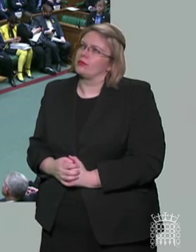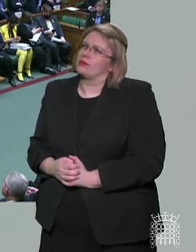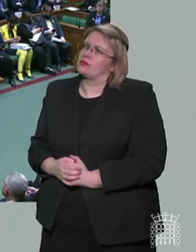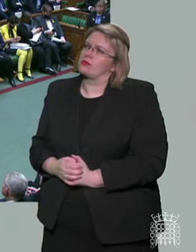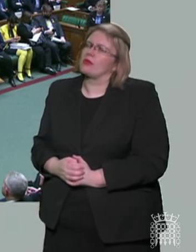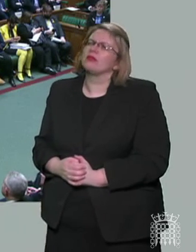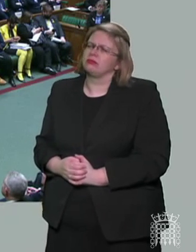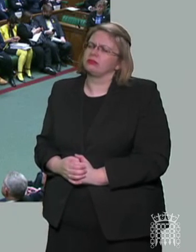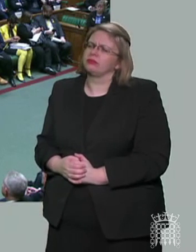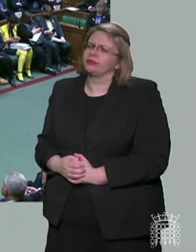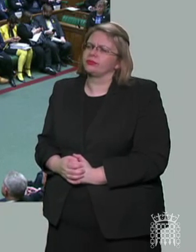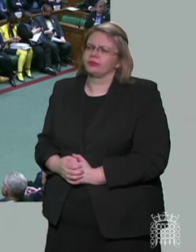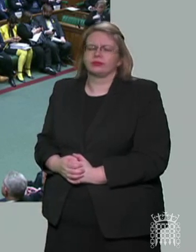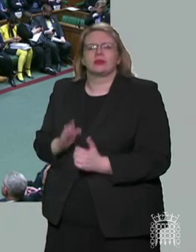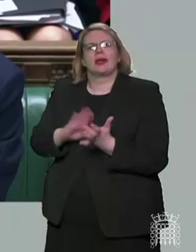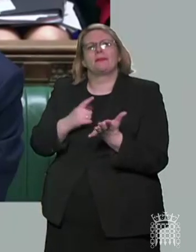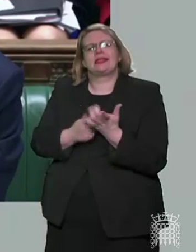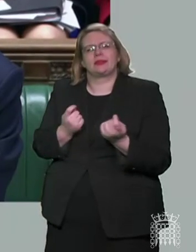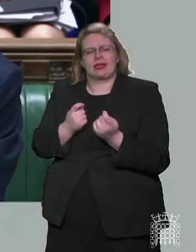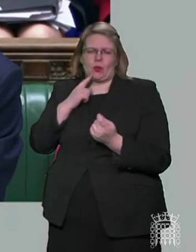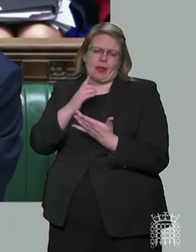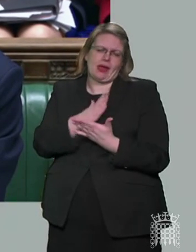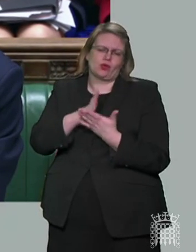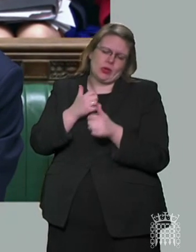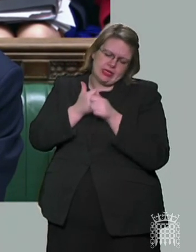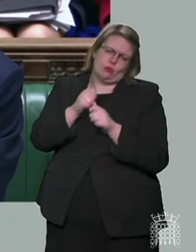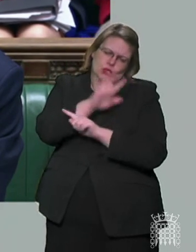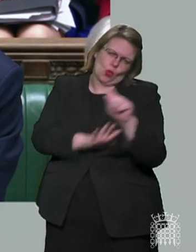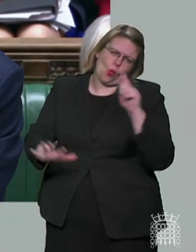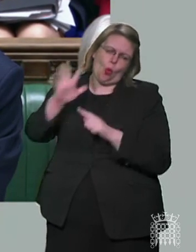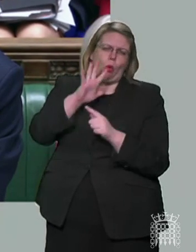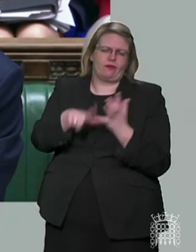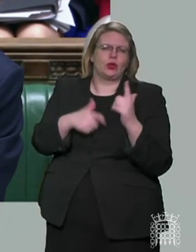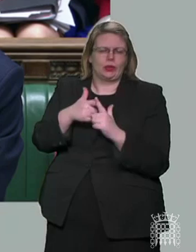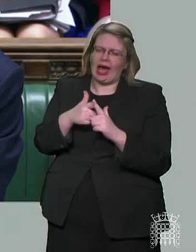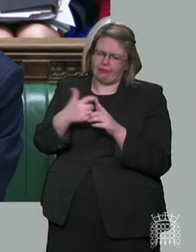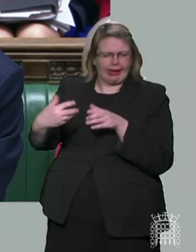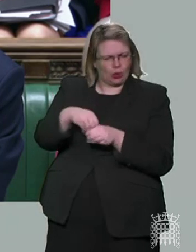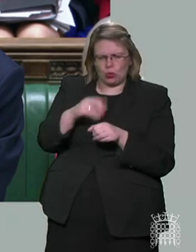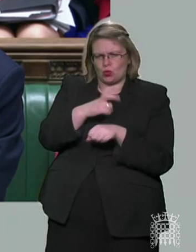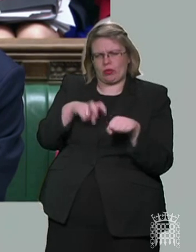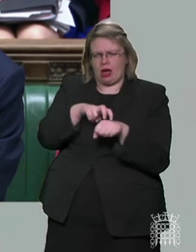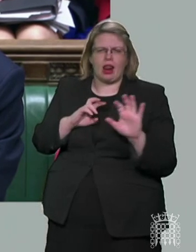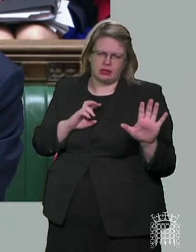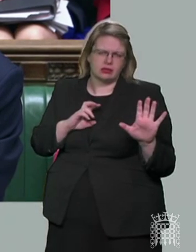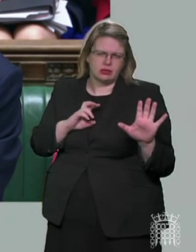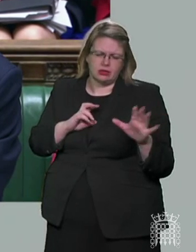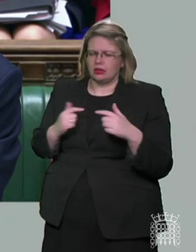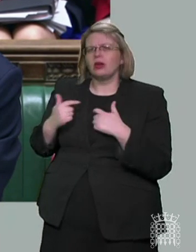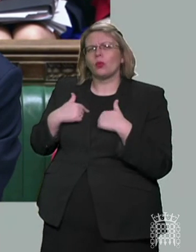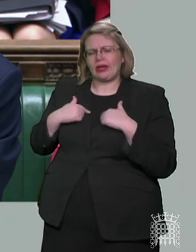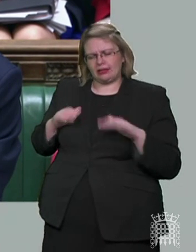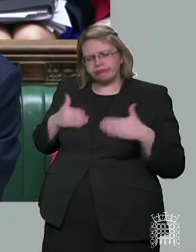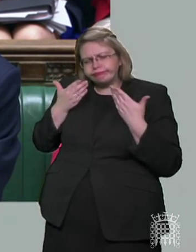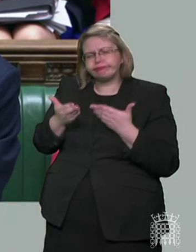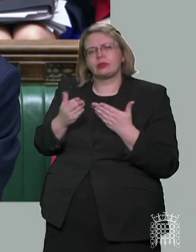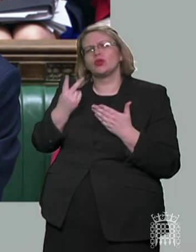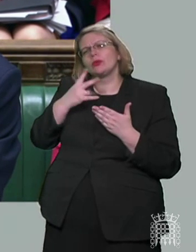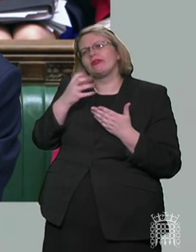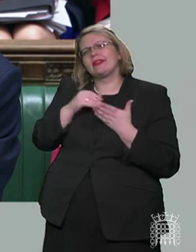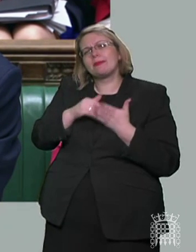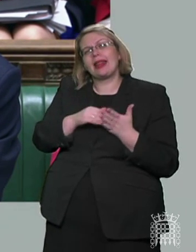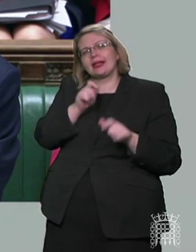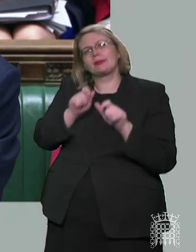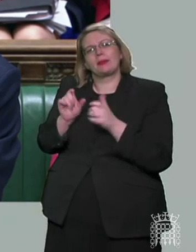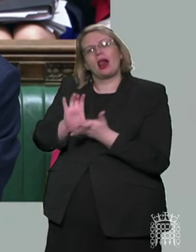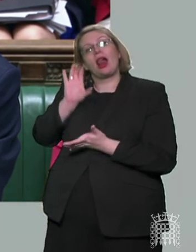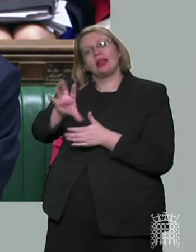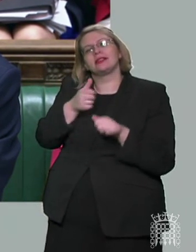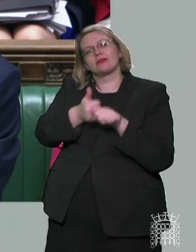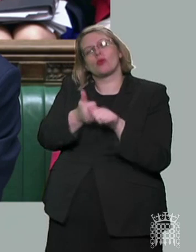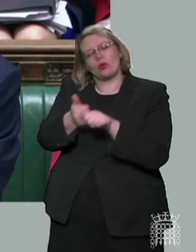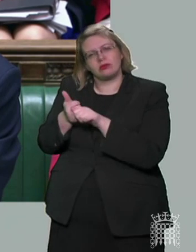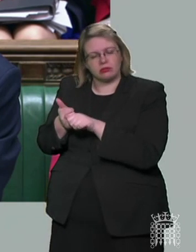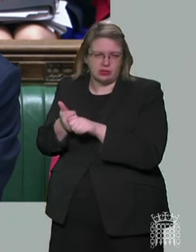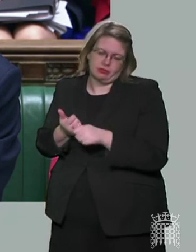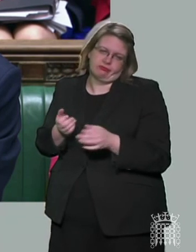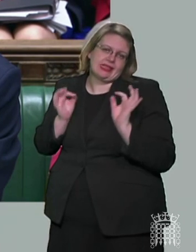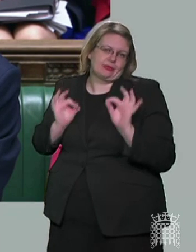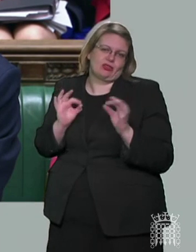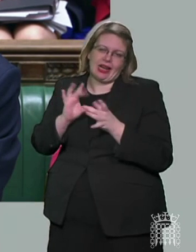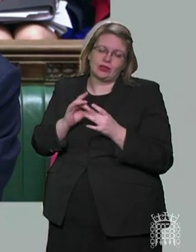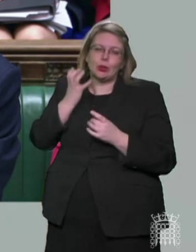We will make sure that we do everything to support the people of the whole of the United Kingdom, including Northern Ireland, and we have already extended a further £250 million to help the people of Northern Ireland with the costs of living, particularly heating.